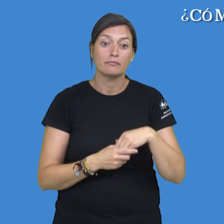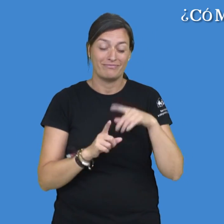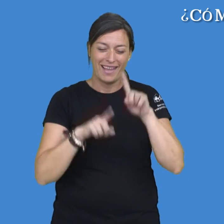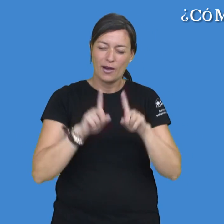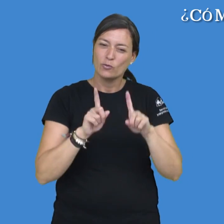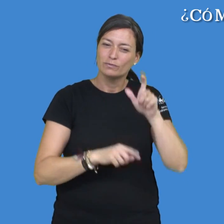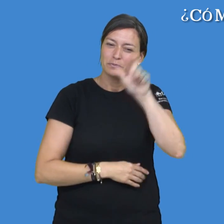alguno